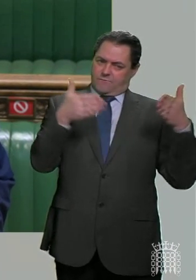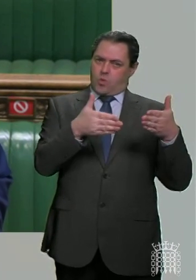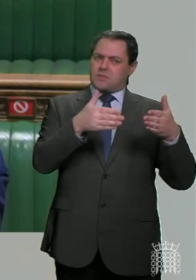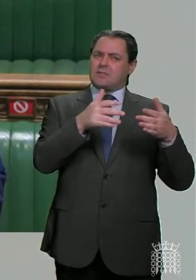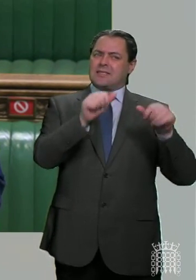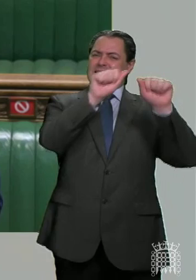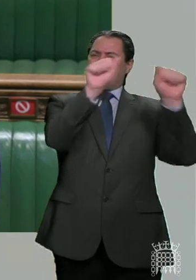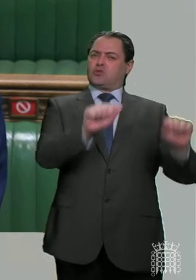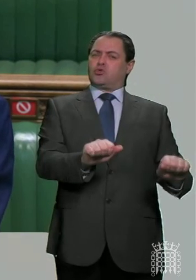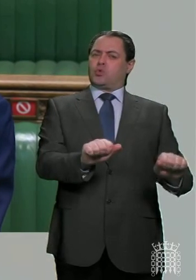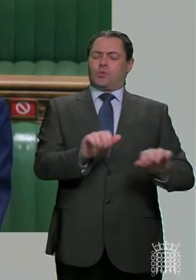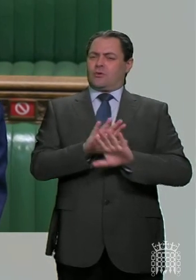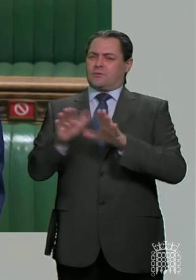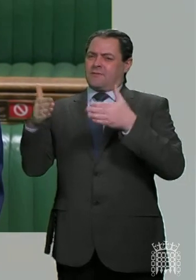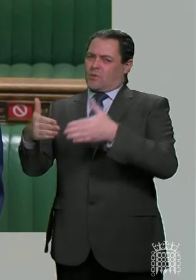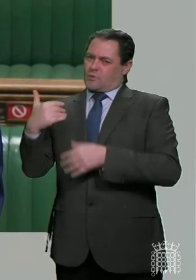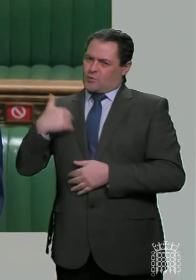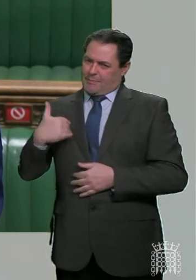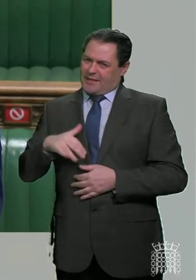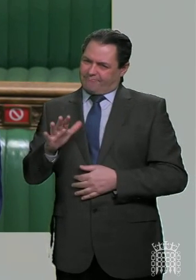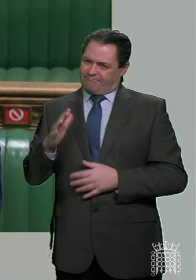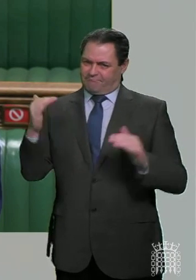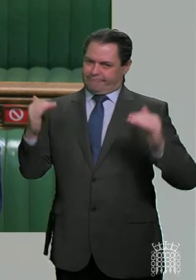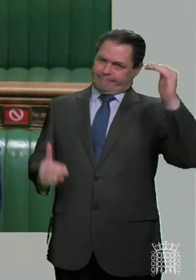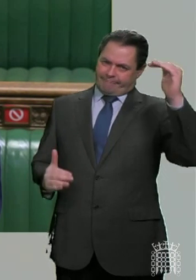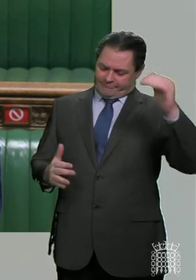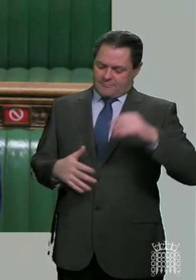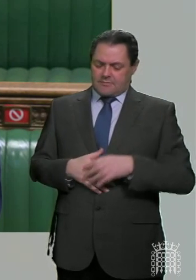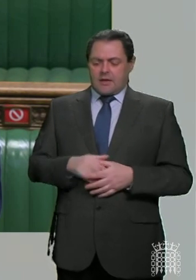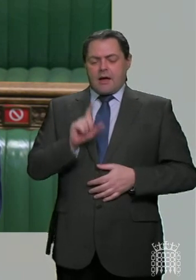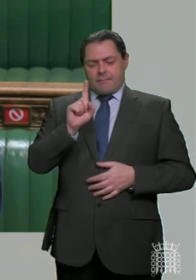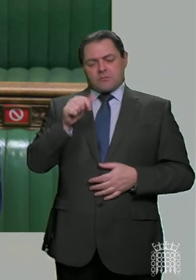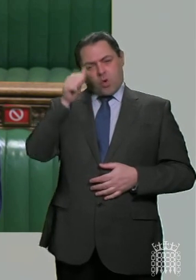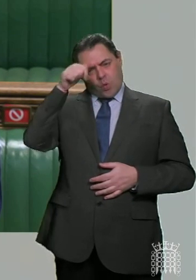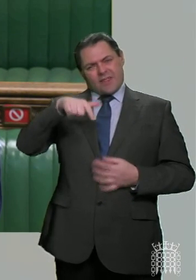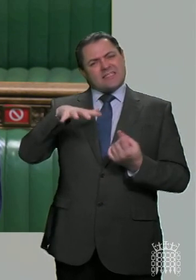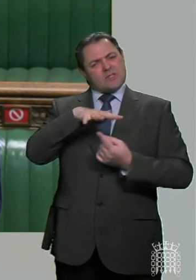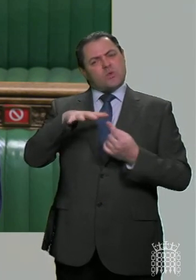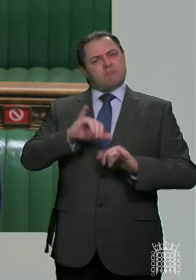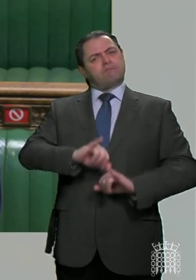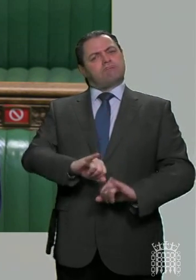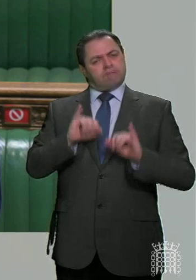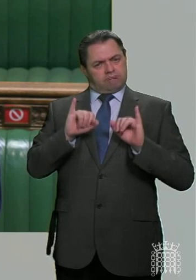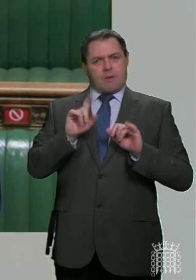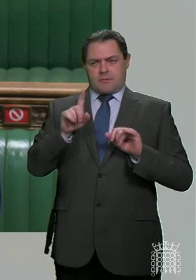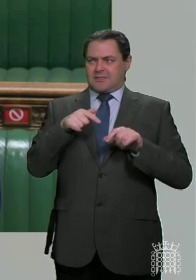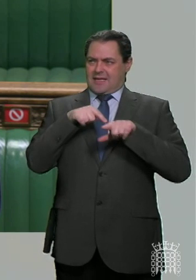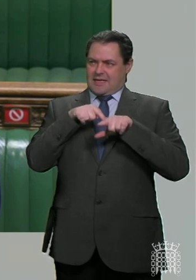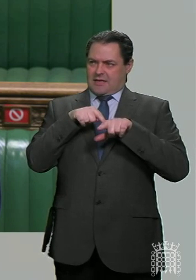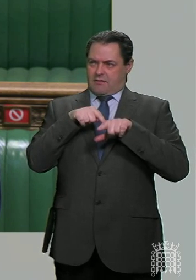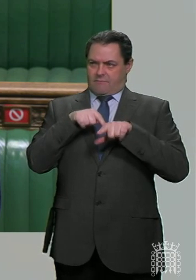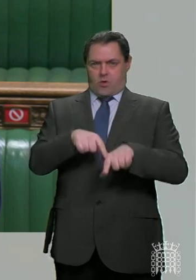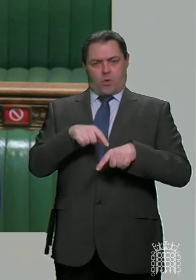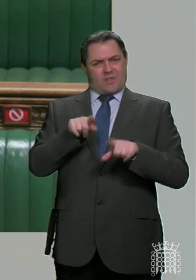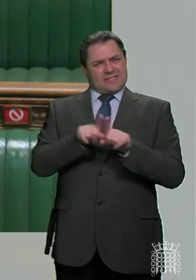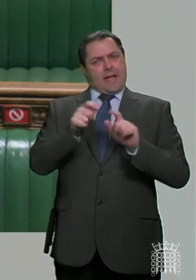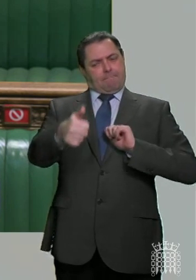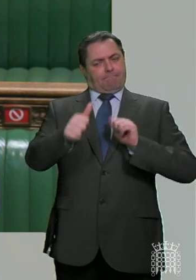Let me, if I may, given the gravity of the situation, continue in the spirit so far.